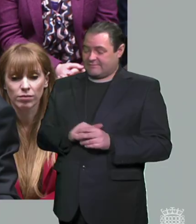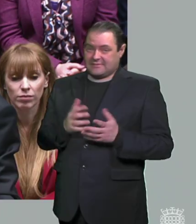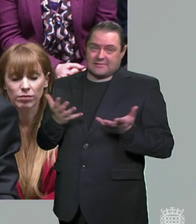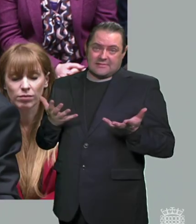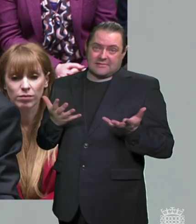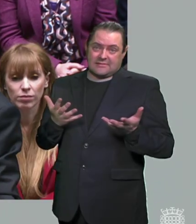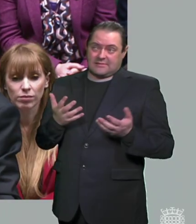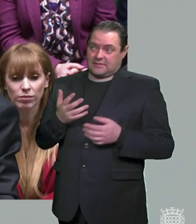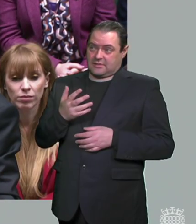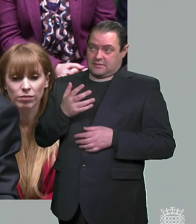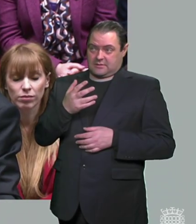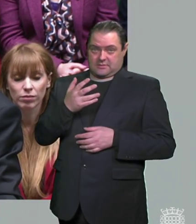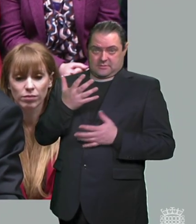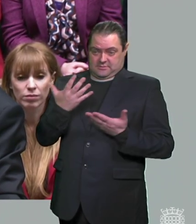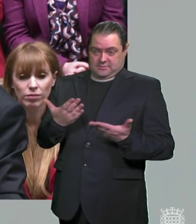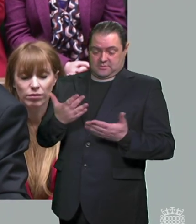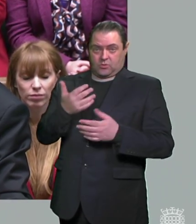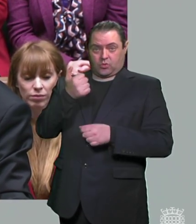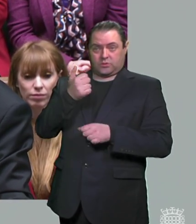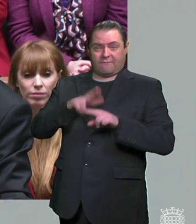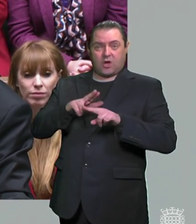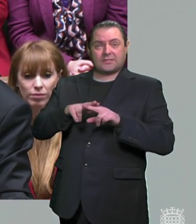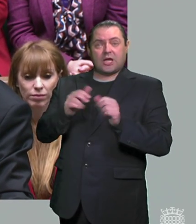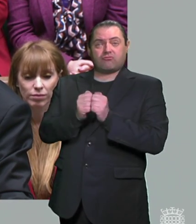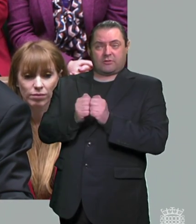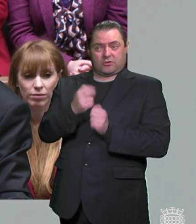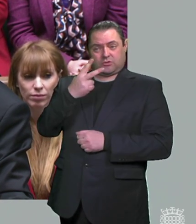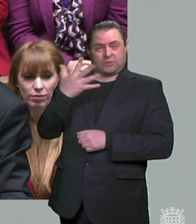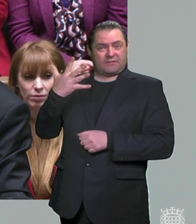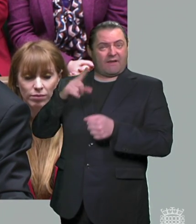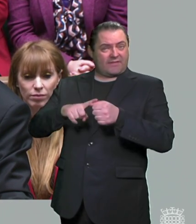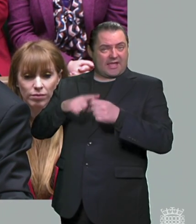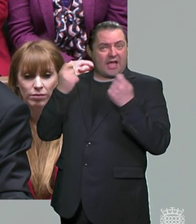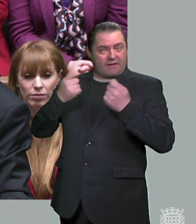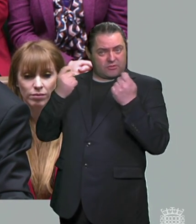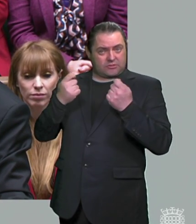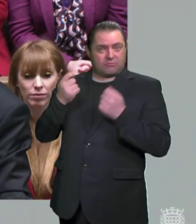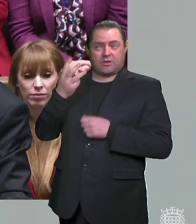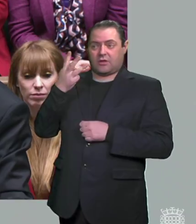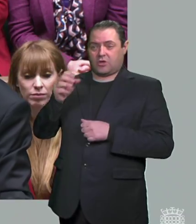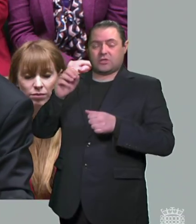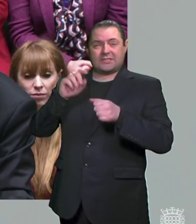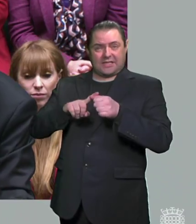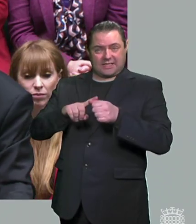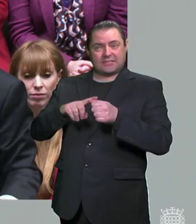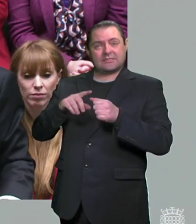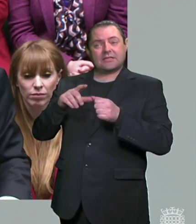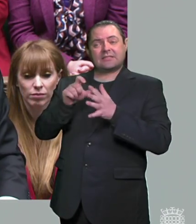It is the 25th anniversary of the Good Friday agreement and the 30th anniversary of the Downing Street declaration.